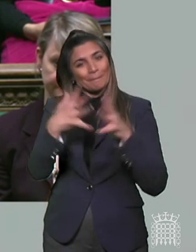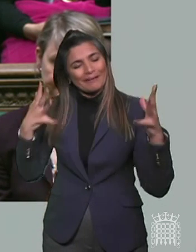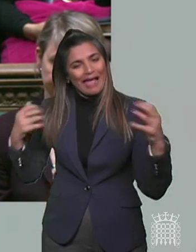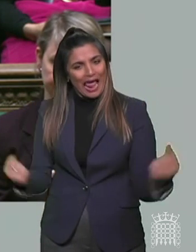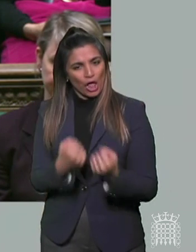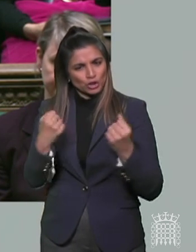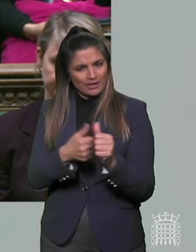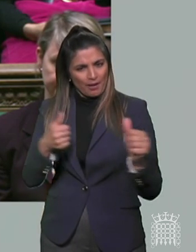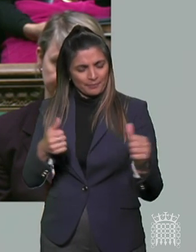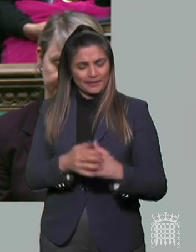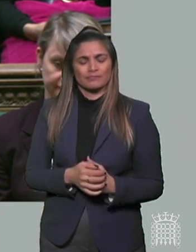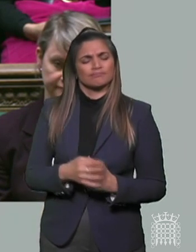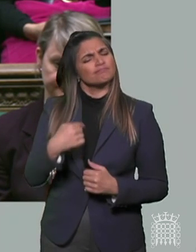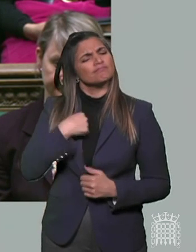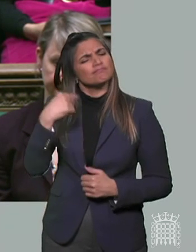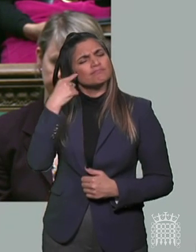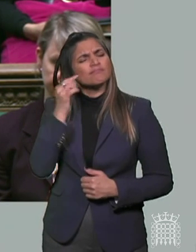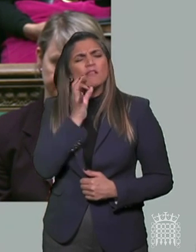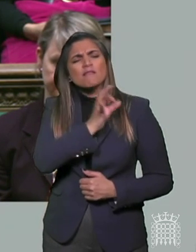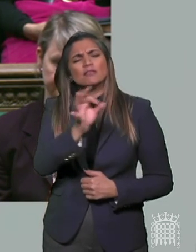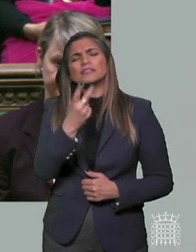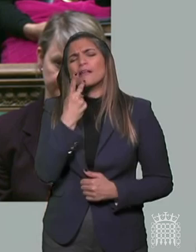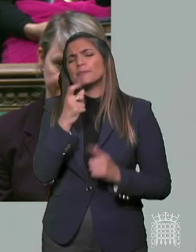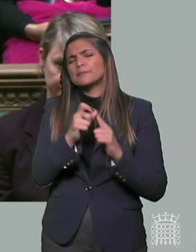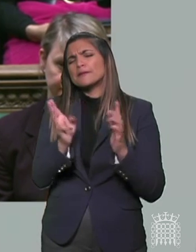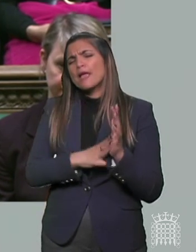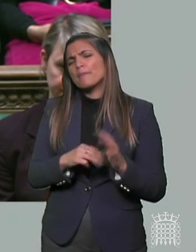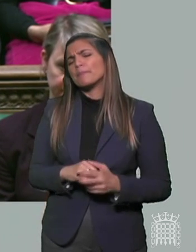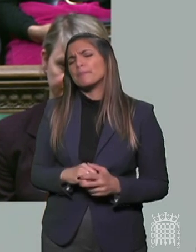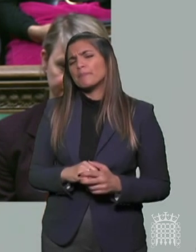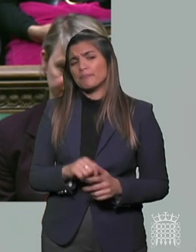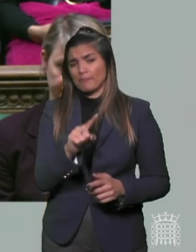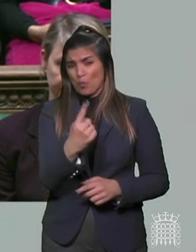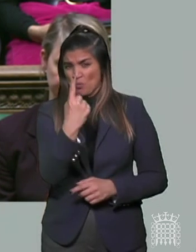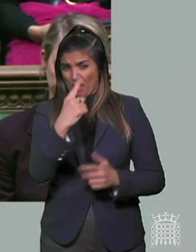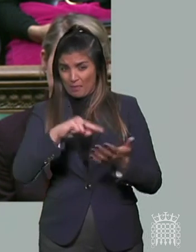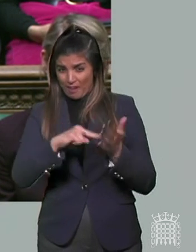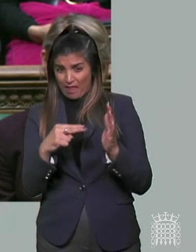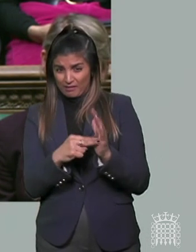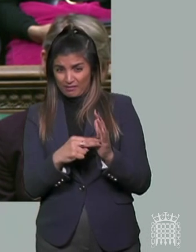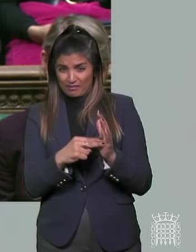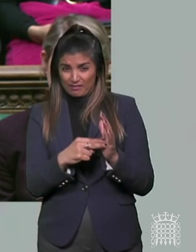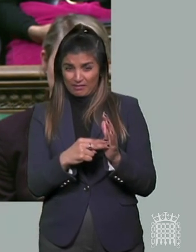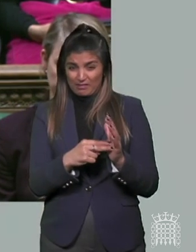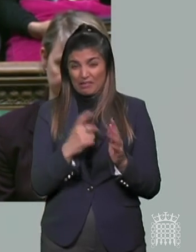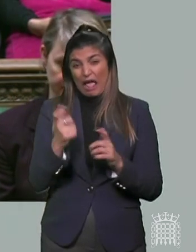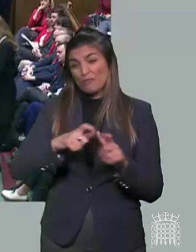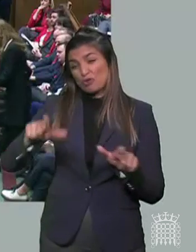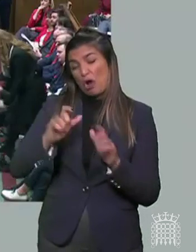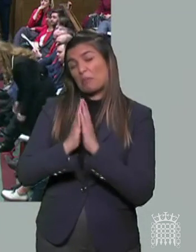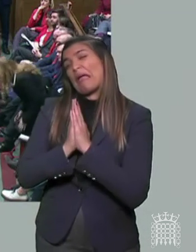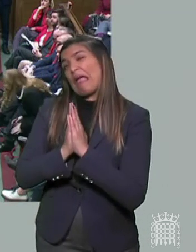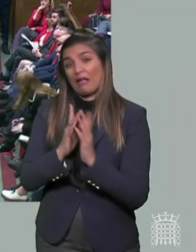So I ask the Deputy Prime Minister, is their only plan to keep on begging?